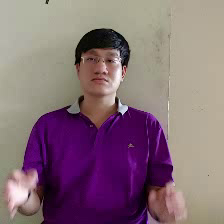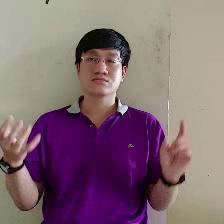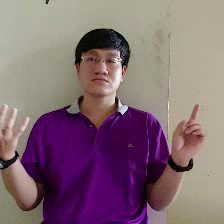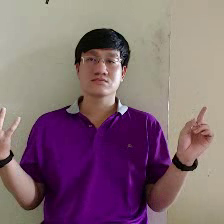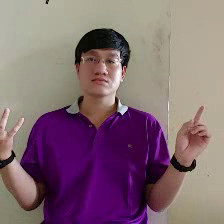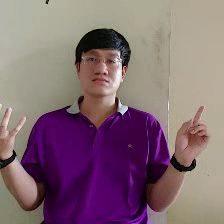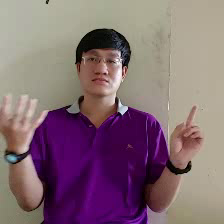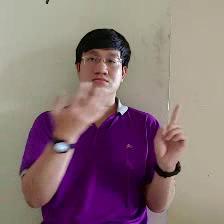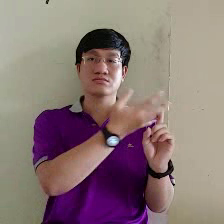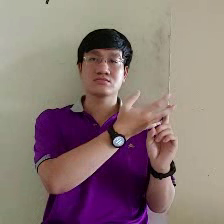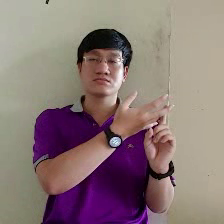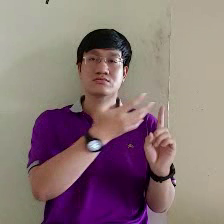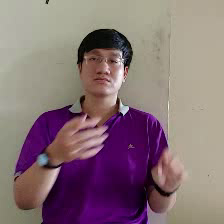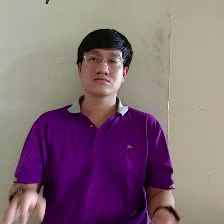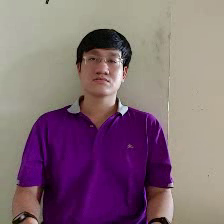Hâm mộ